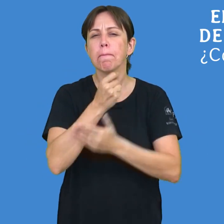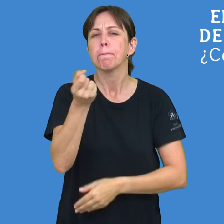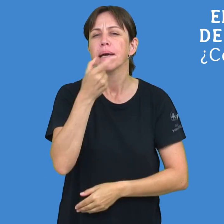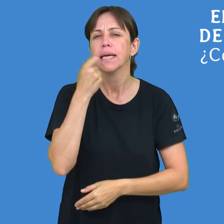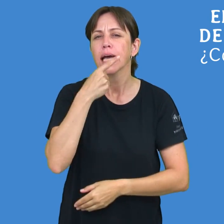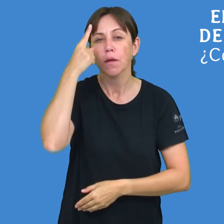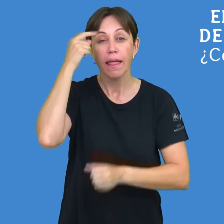droga